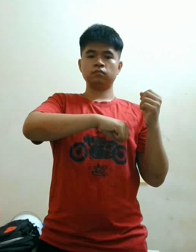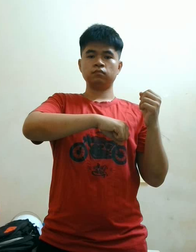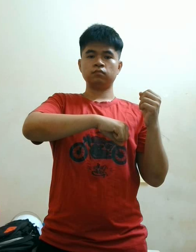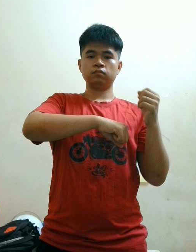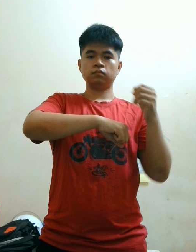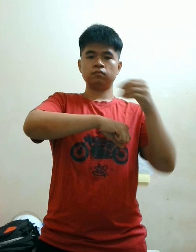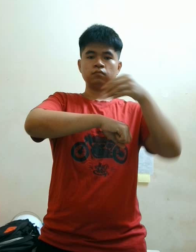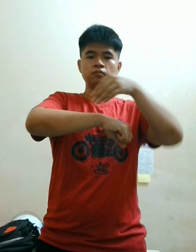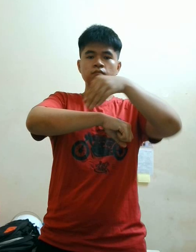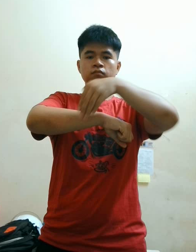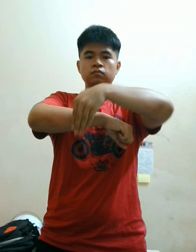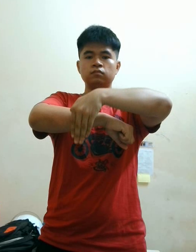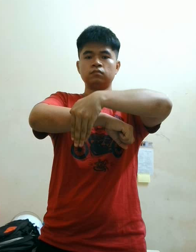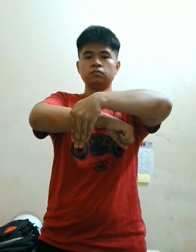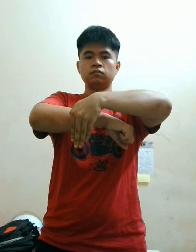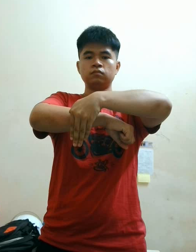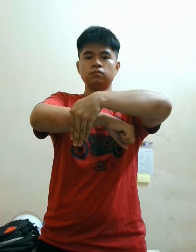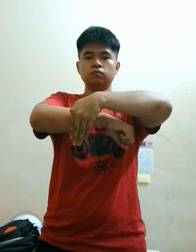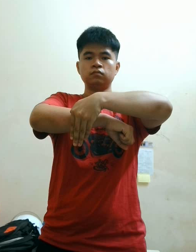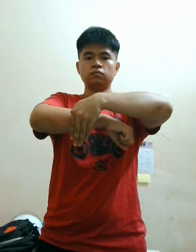buoi chieu